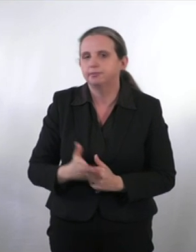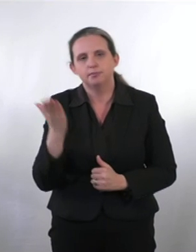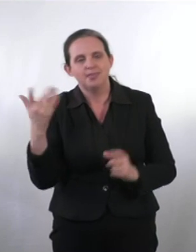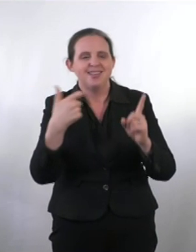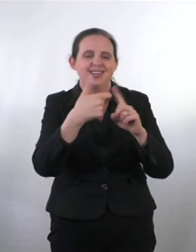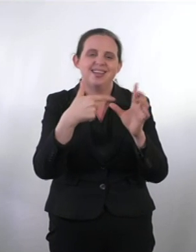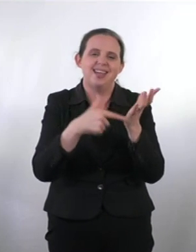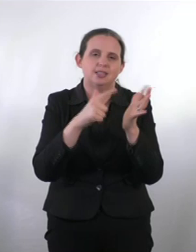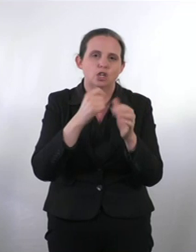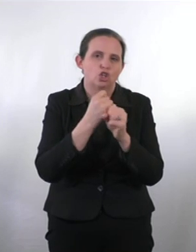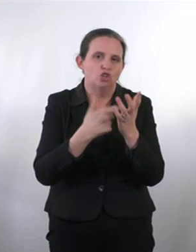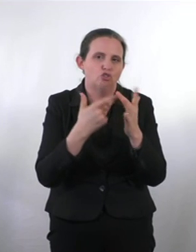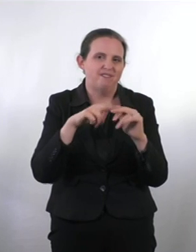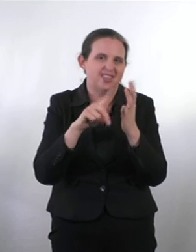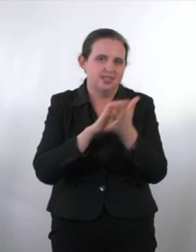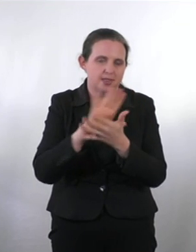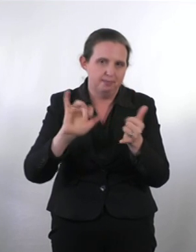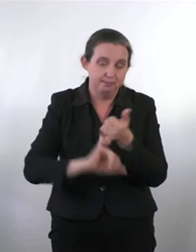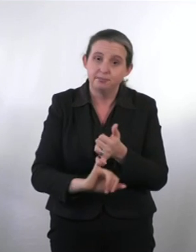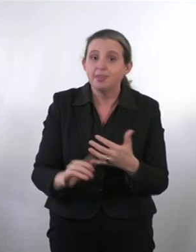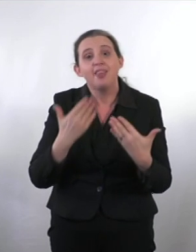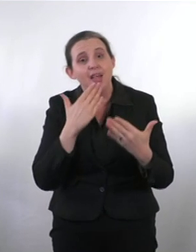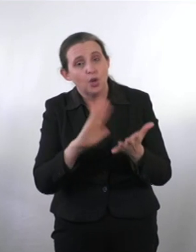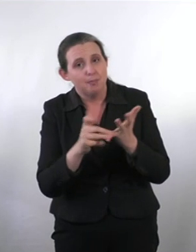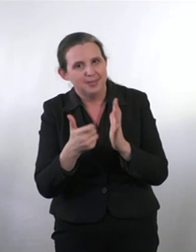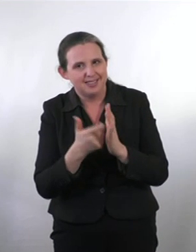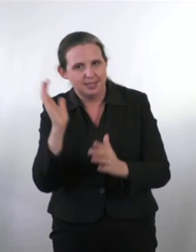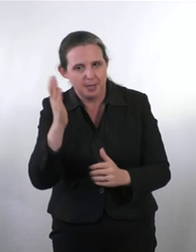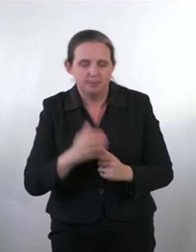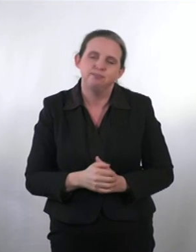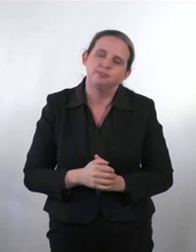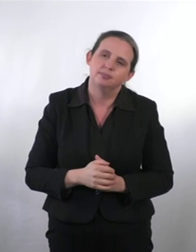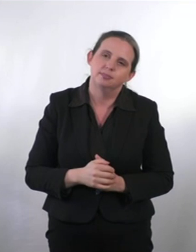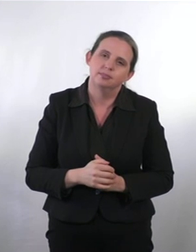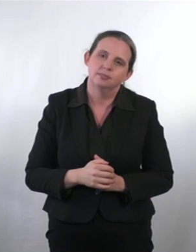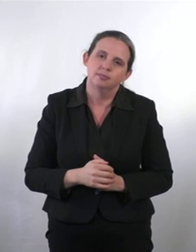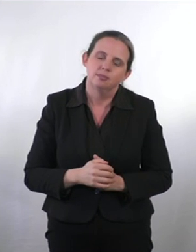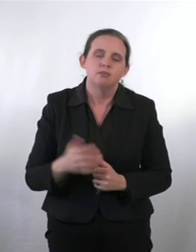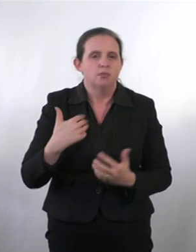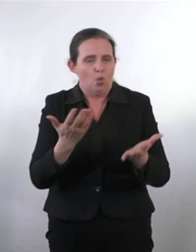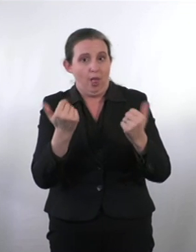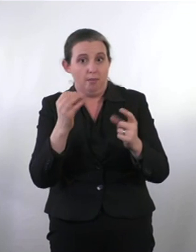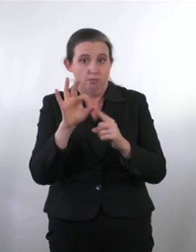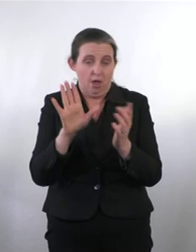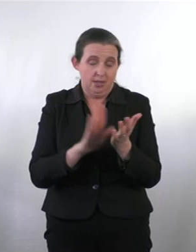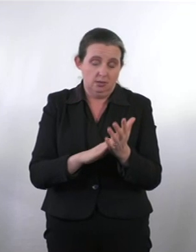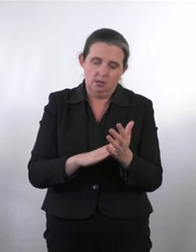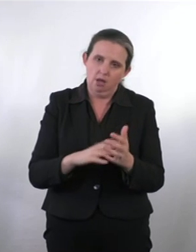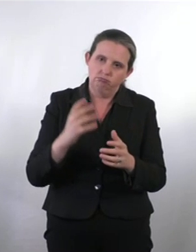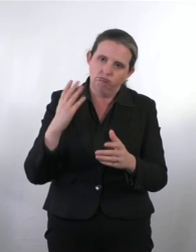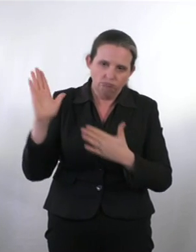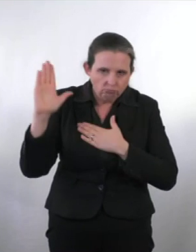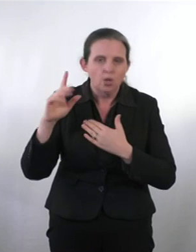I welcome the Prime Minister’s pledge in the 10-point plan to plant 30,000 hectares of trees a year by 2025.